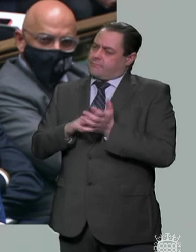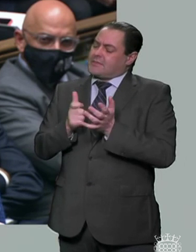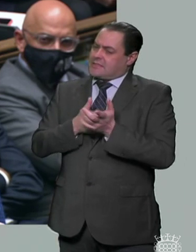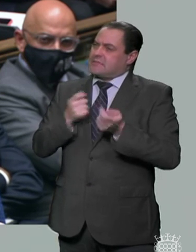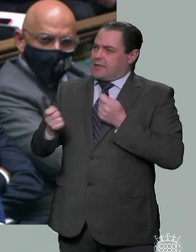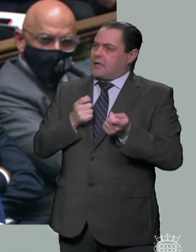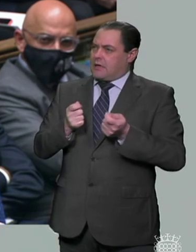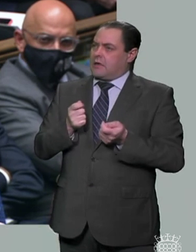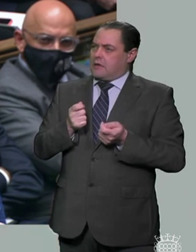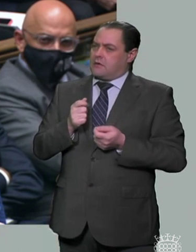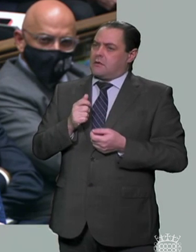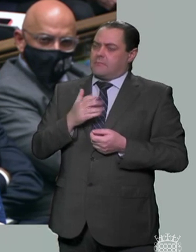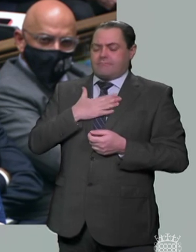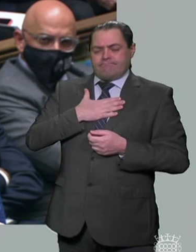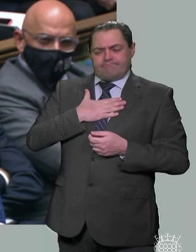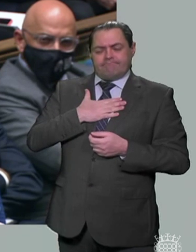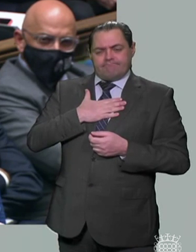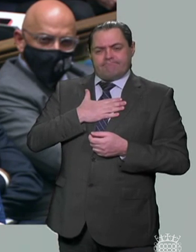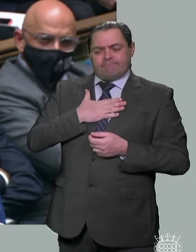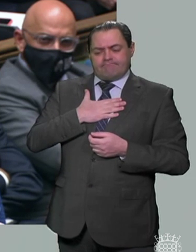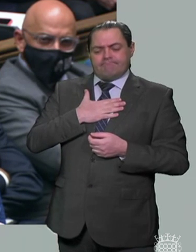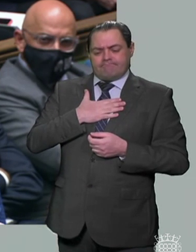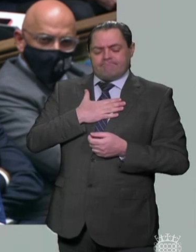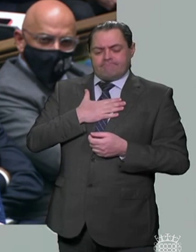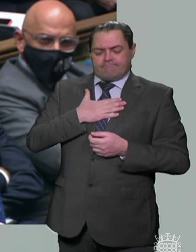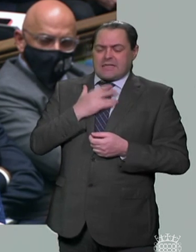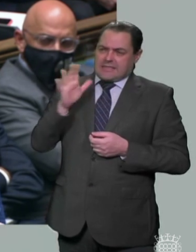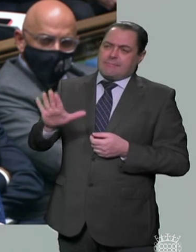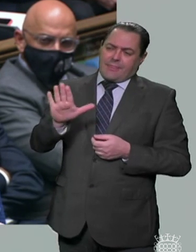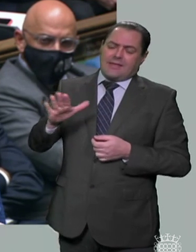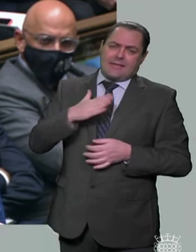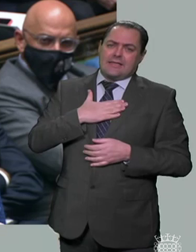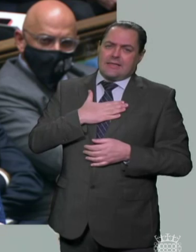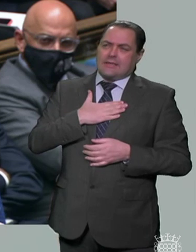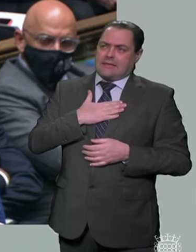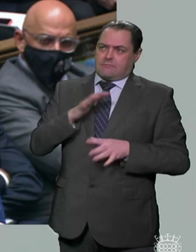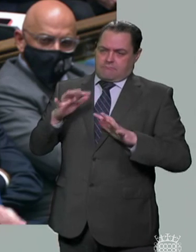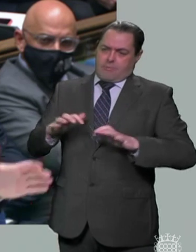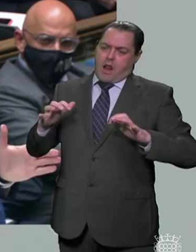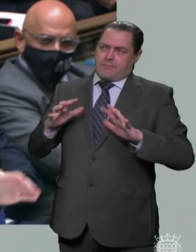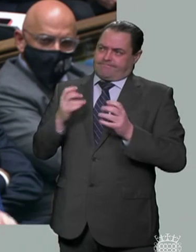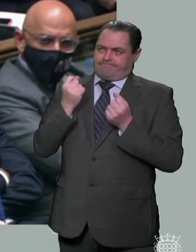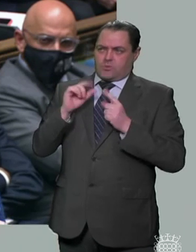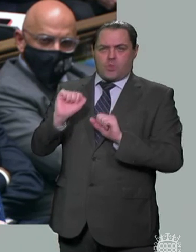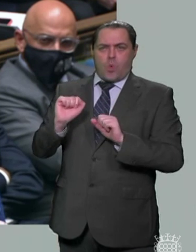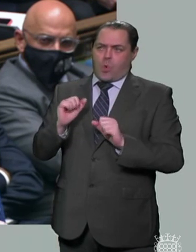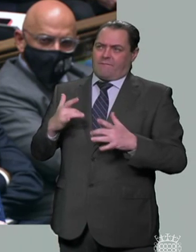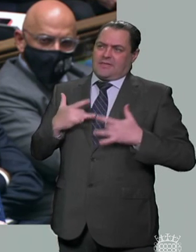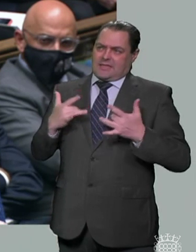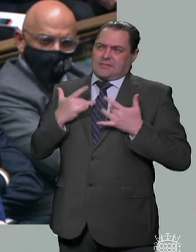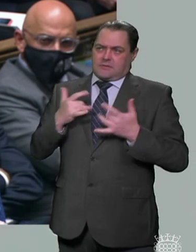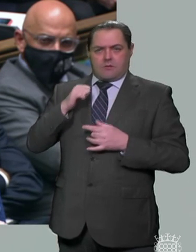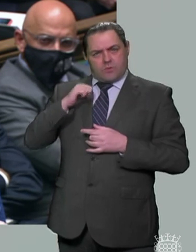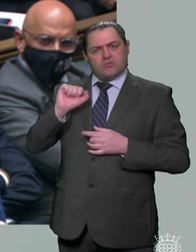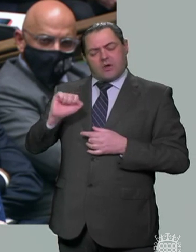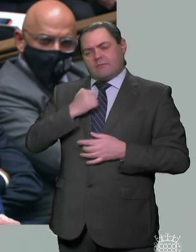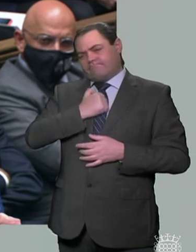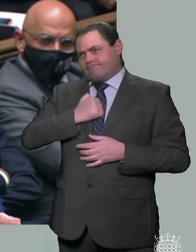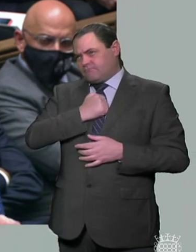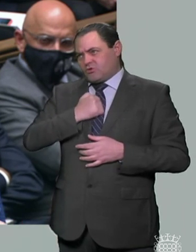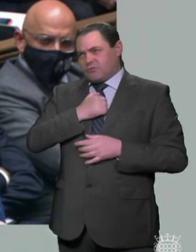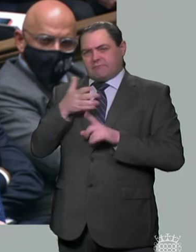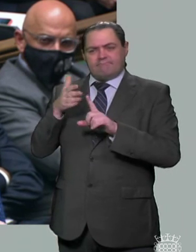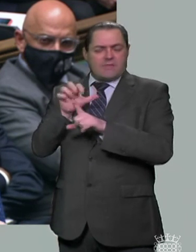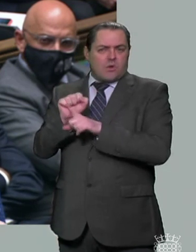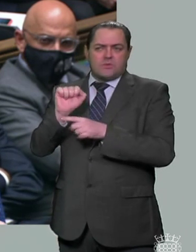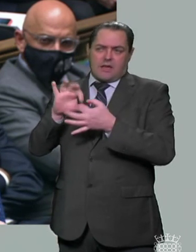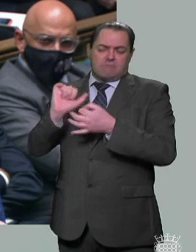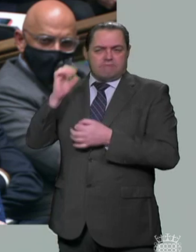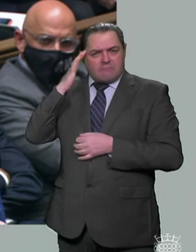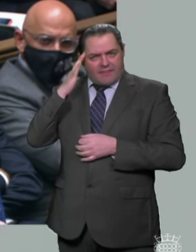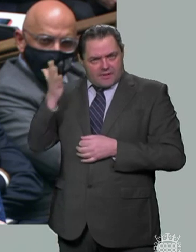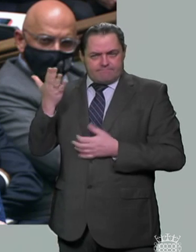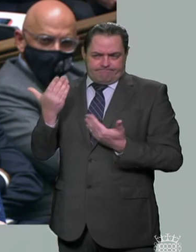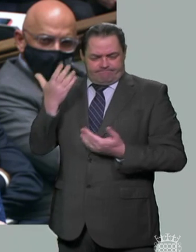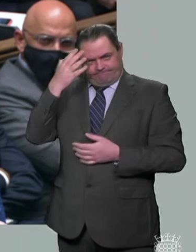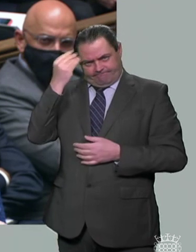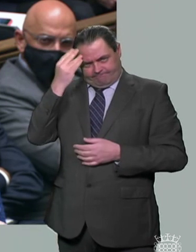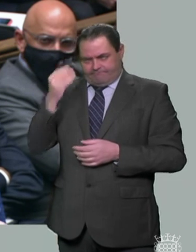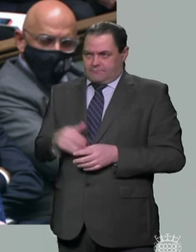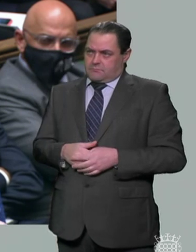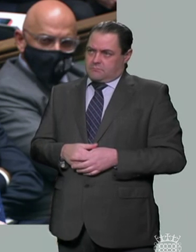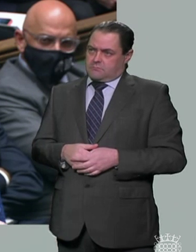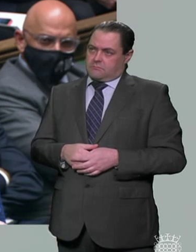I am sure the whole House, and everybody who has listened, will have shared her feelings and will simply wish to extend their condolences in view of her mother’s condition.